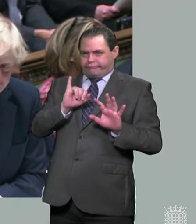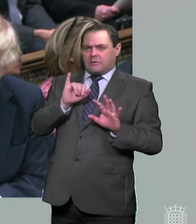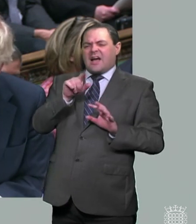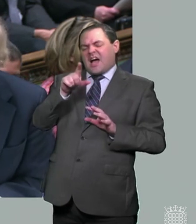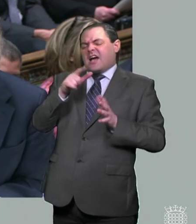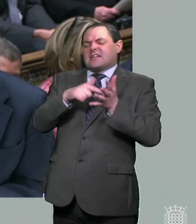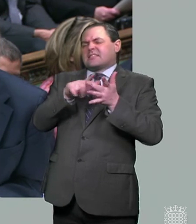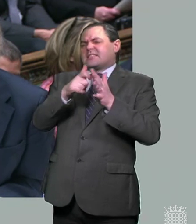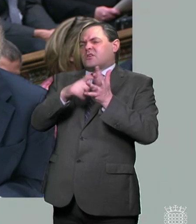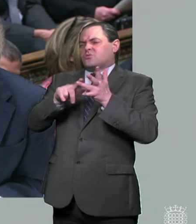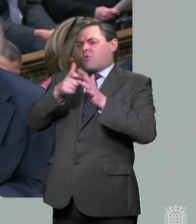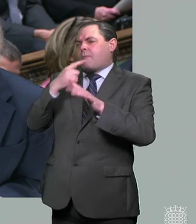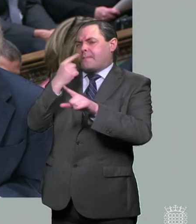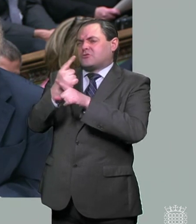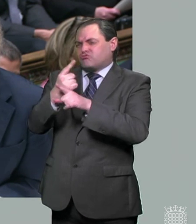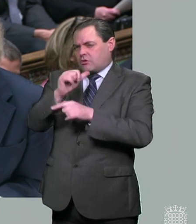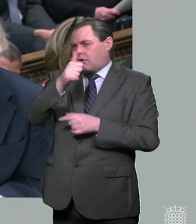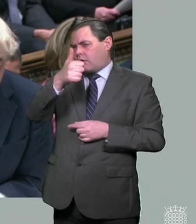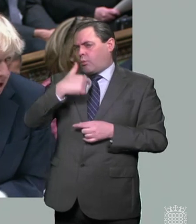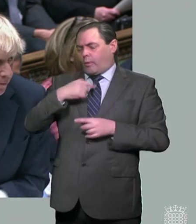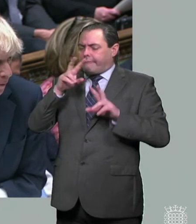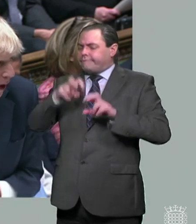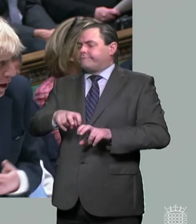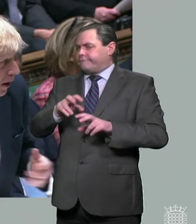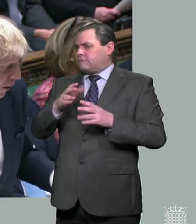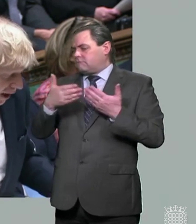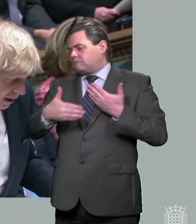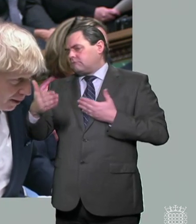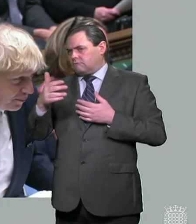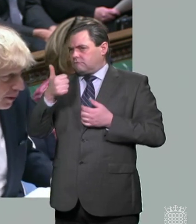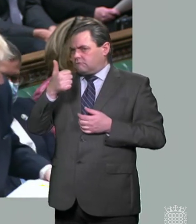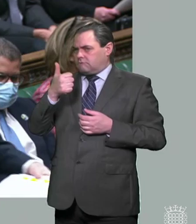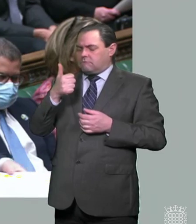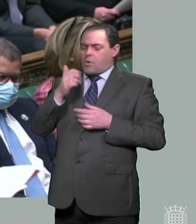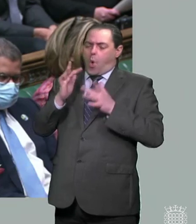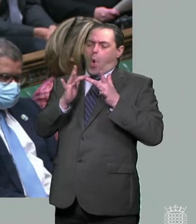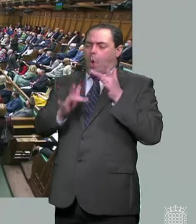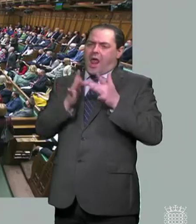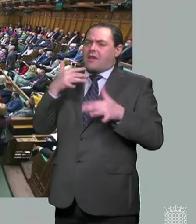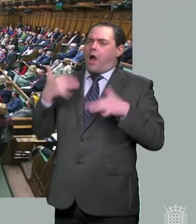We will see what we can do to address all these issues in the forthcoming online harms Bill.